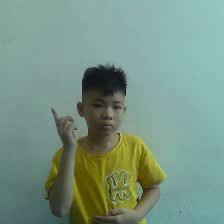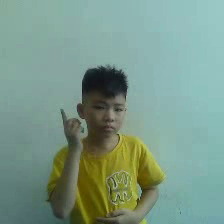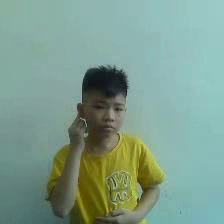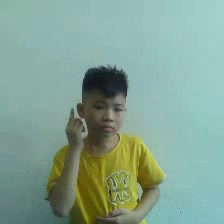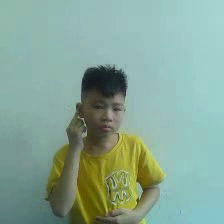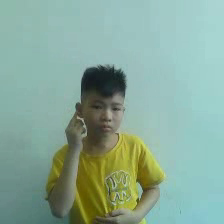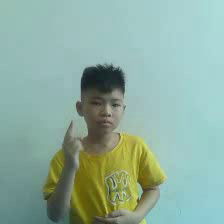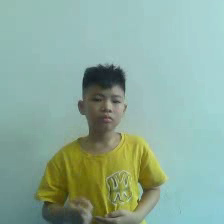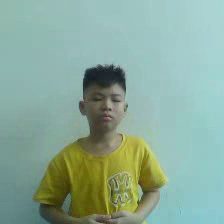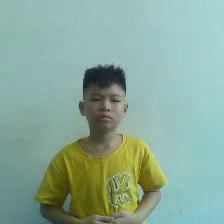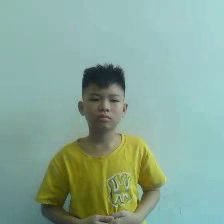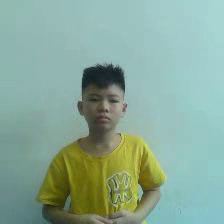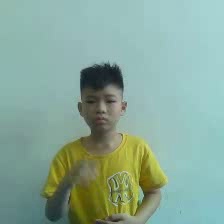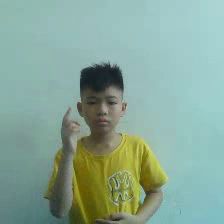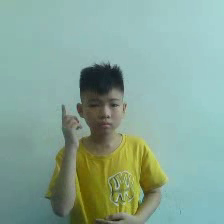Nghe